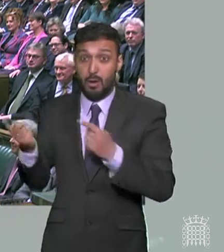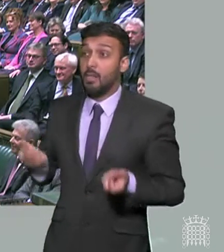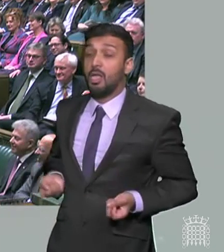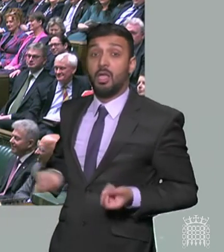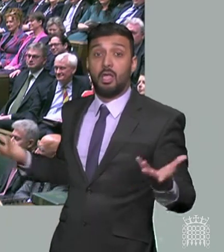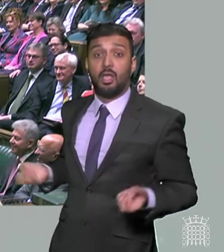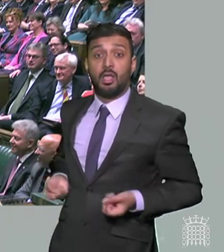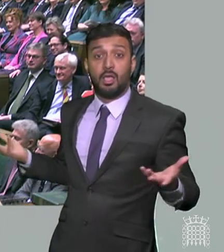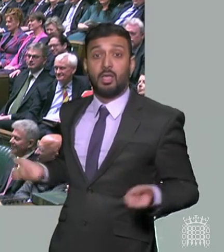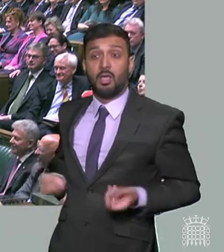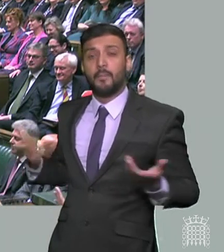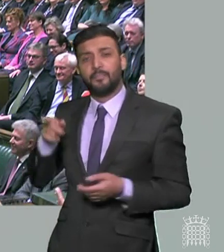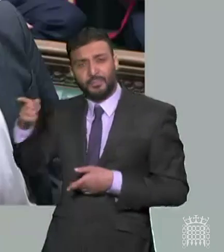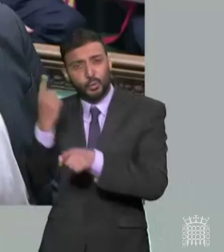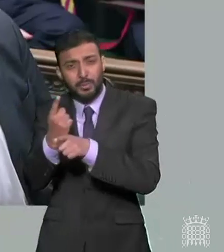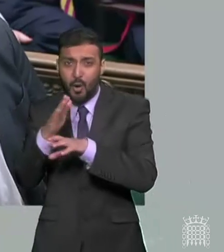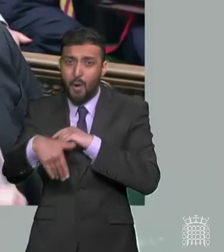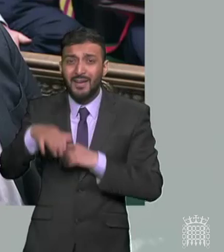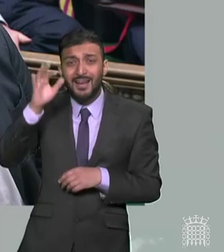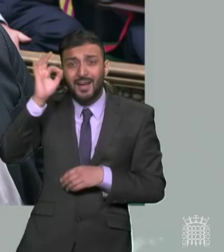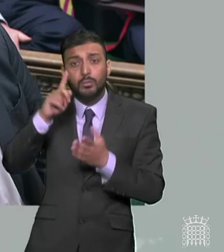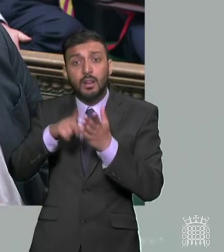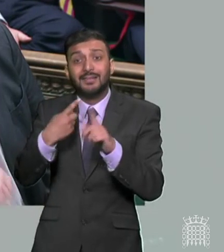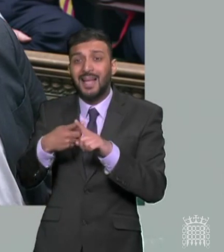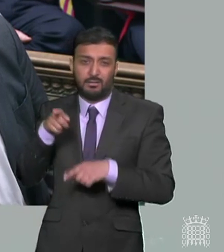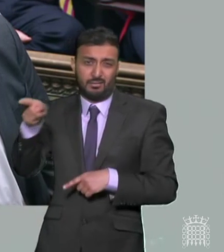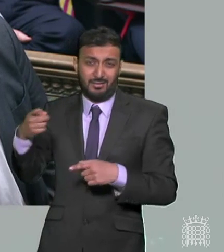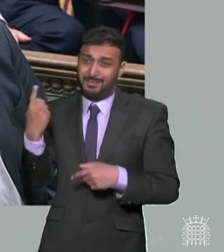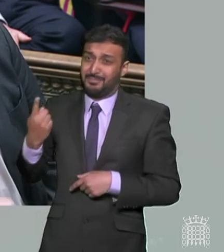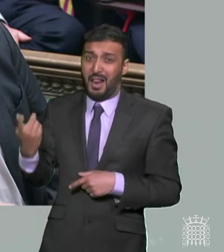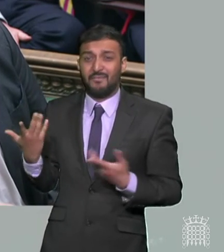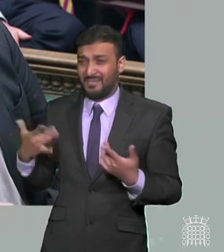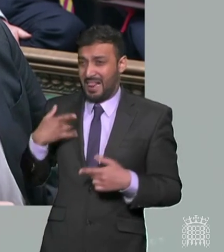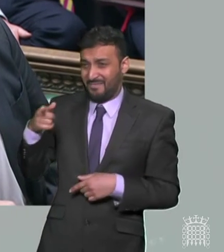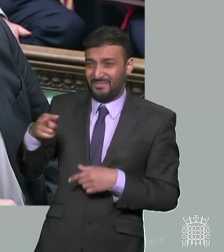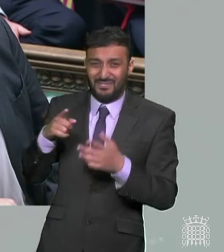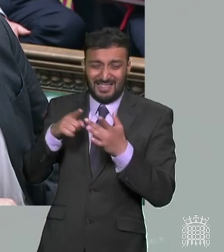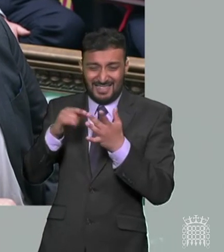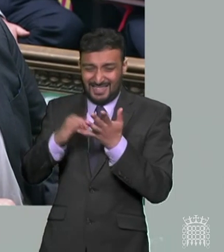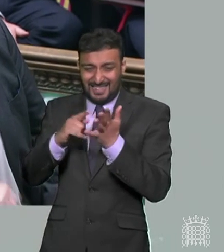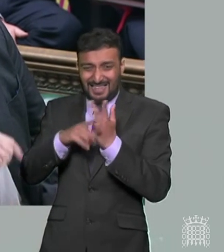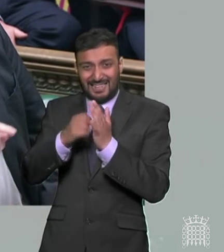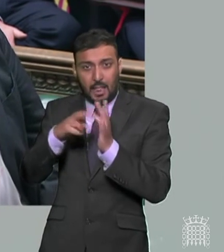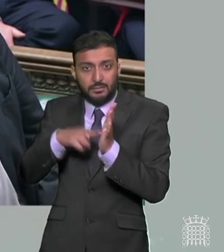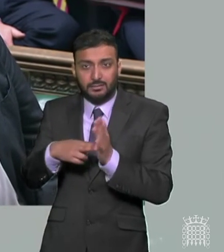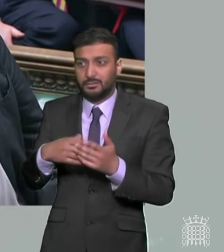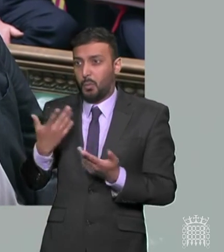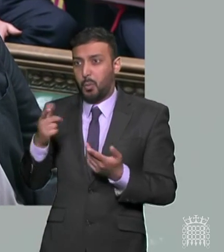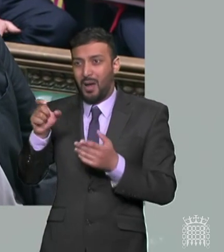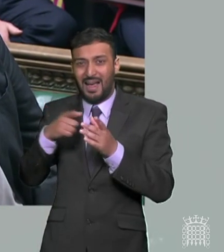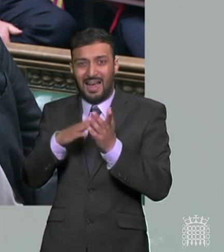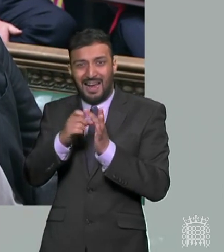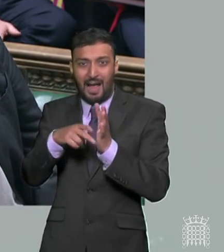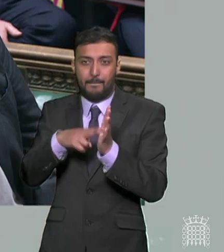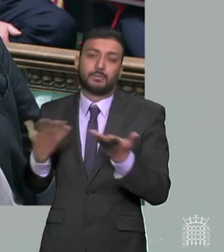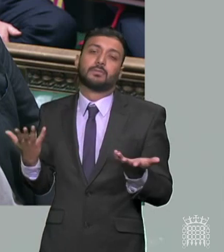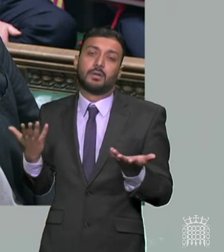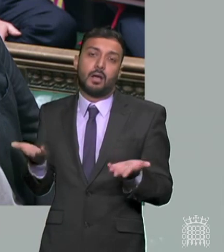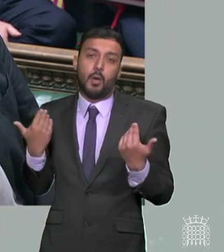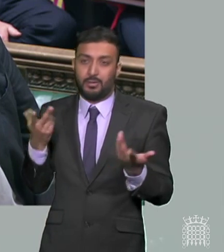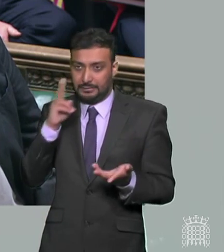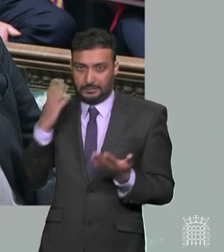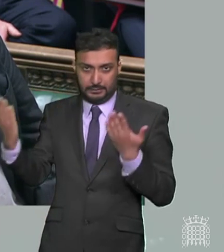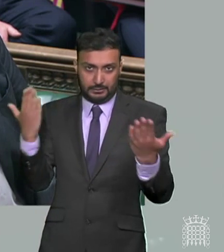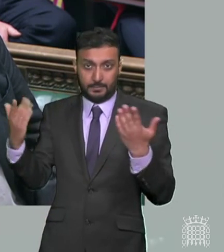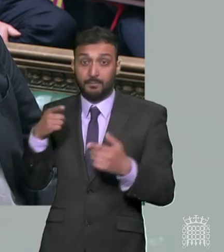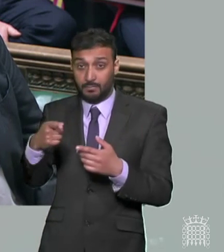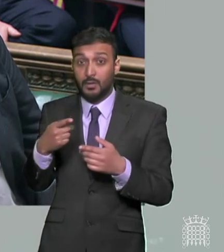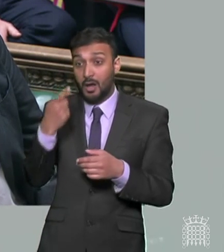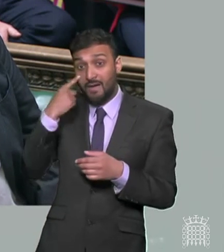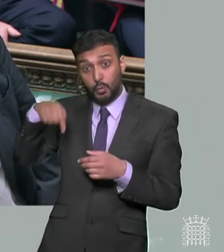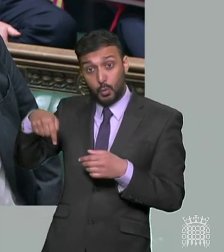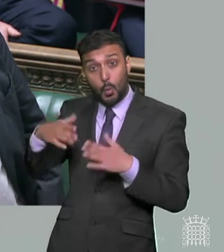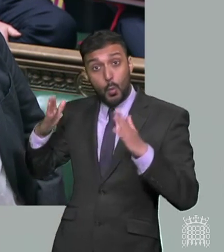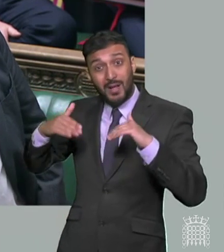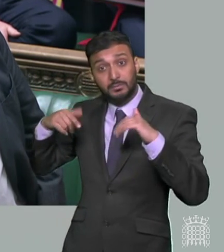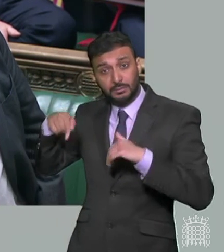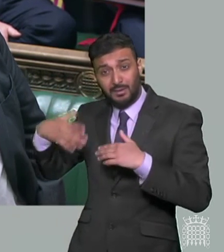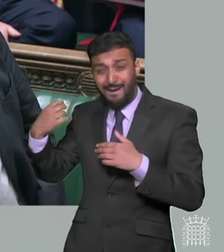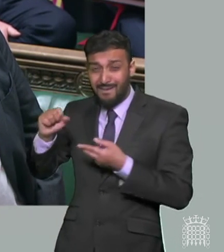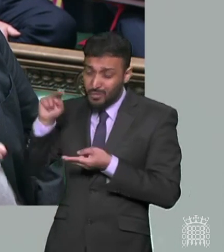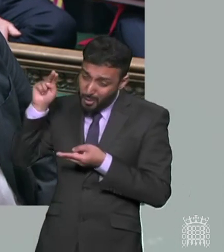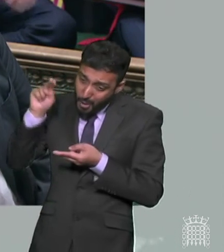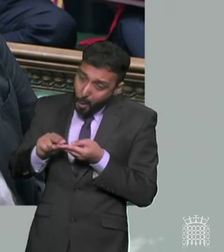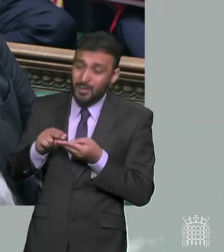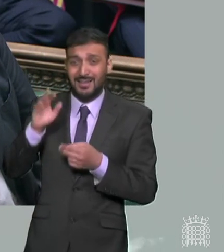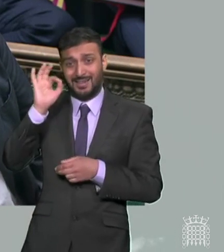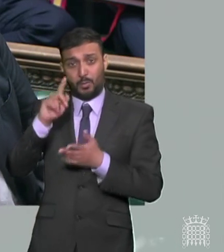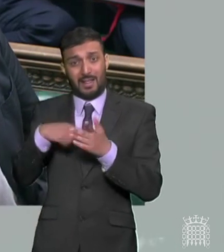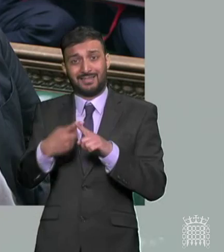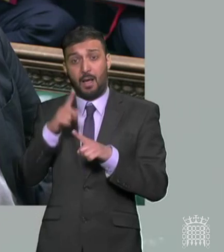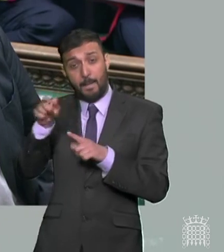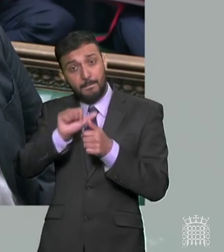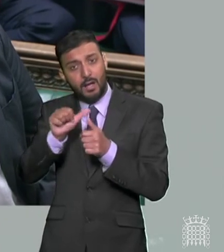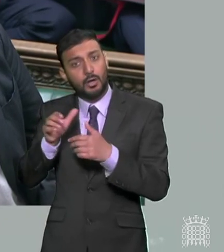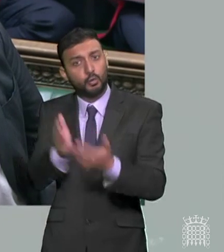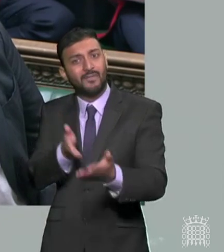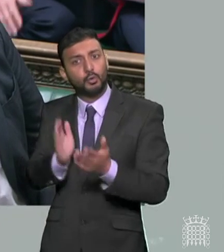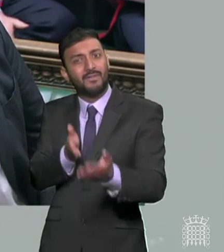If the right honourable and learned Gentleman looks at council tax—he boasts that he lives in Islington or Camden, or somewhere like that—he should contrast neighbouring Westminster, which has the lowest council tax in the country and better services, too.